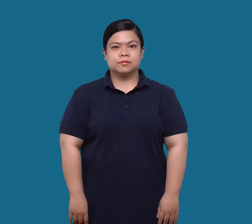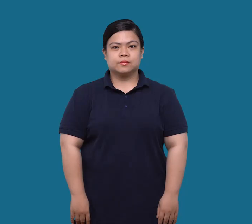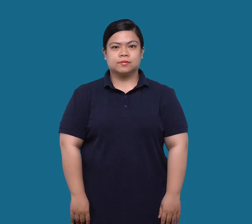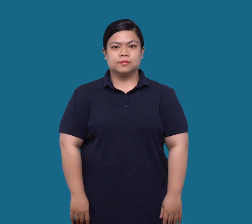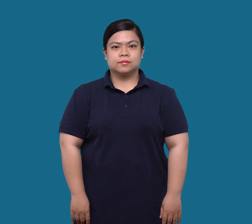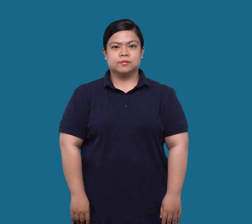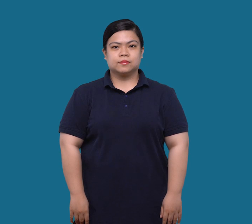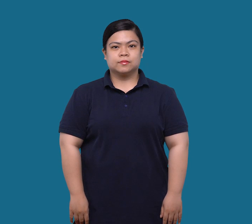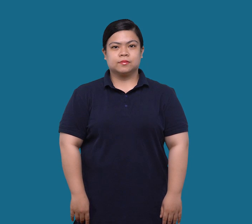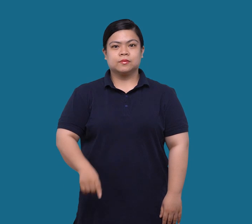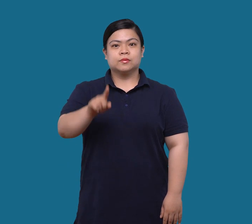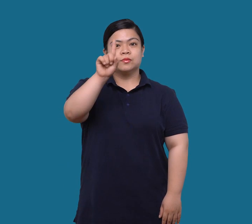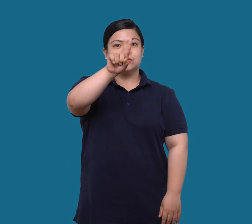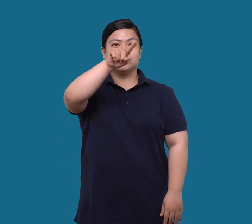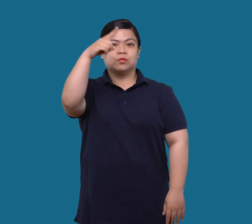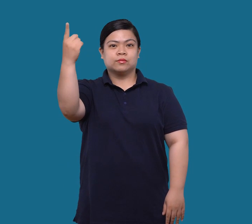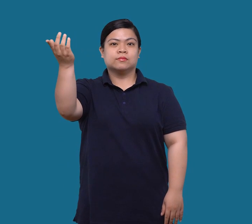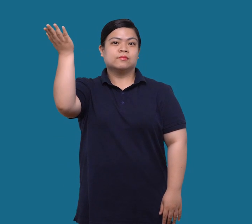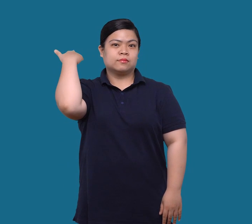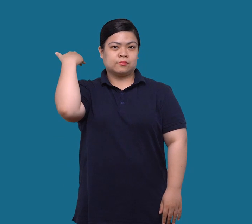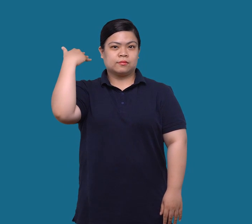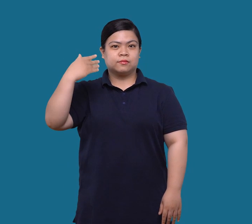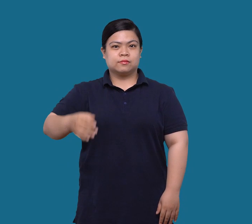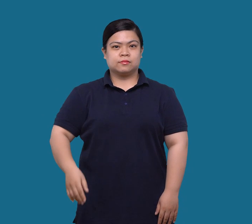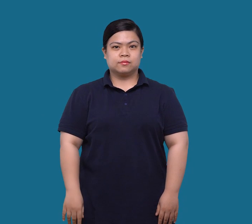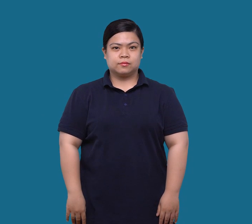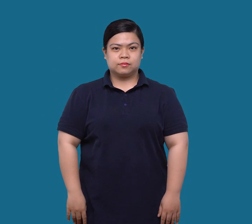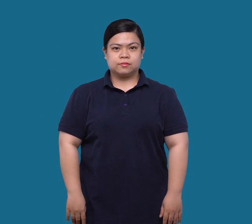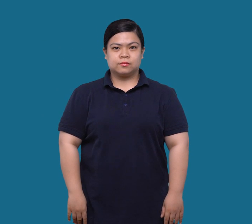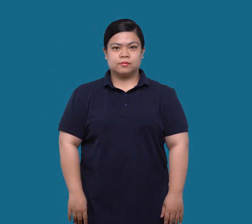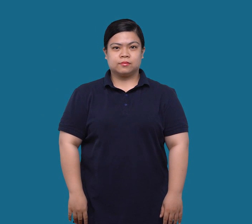tuần trước